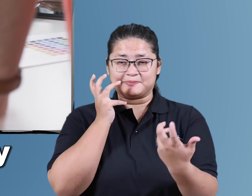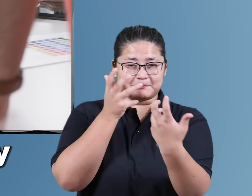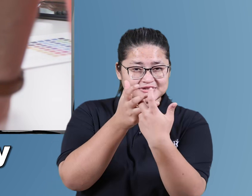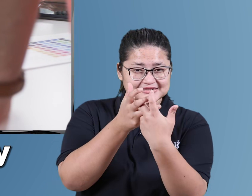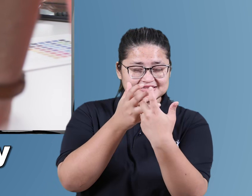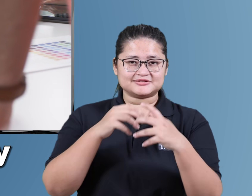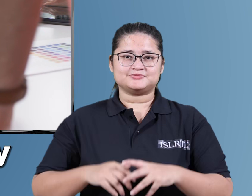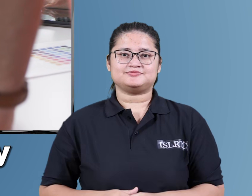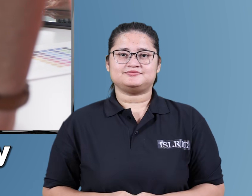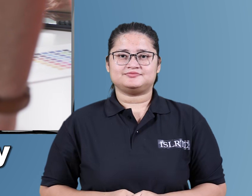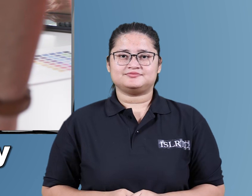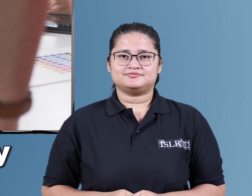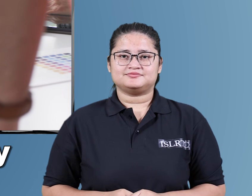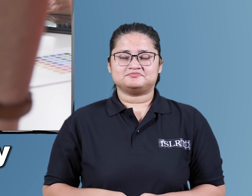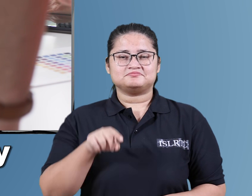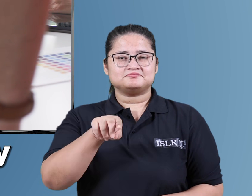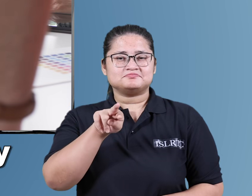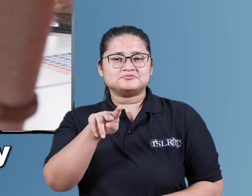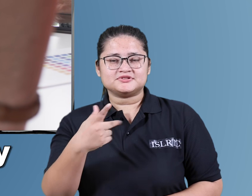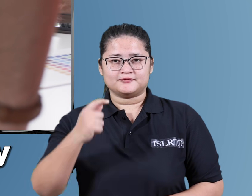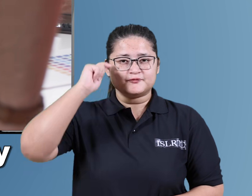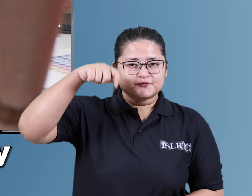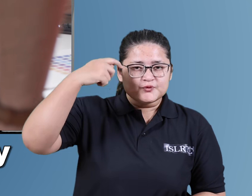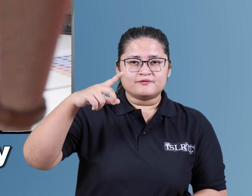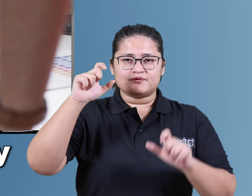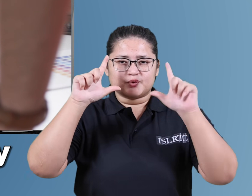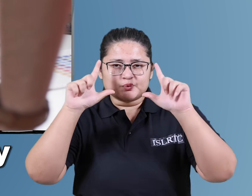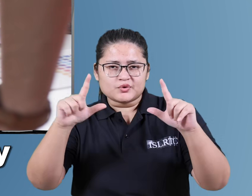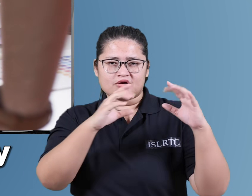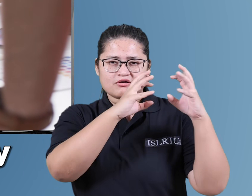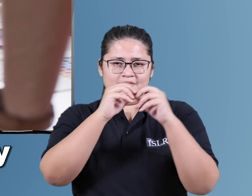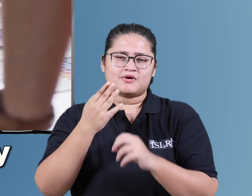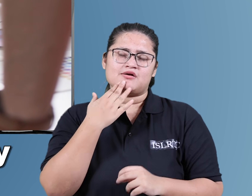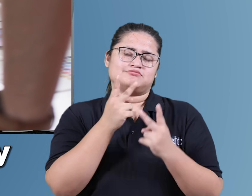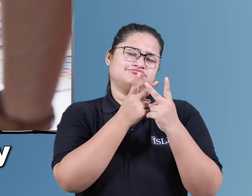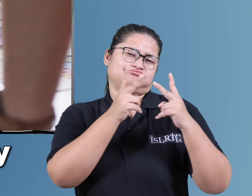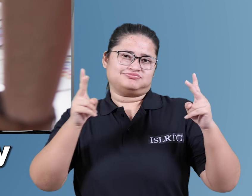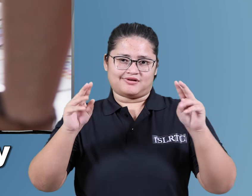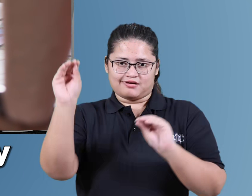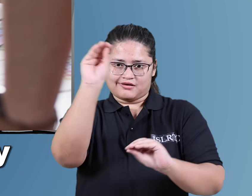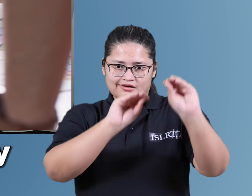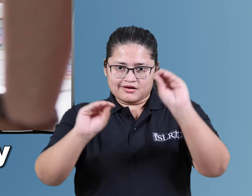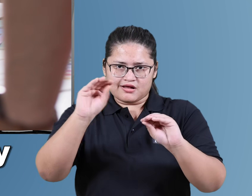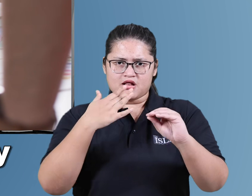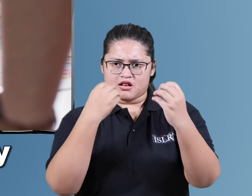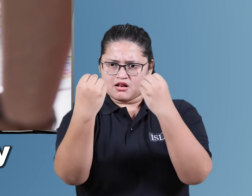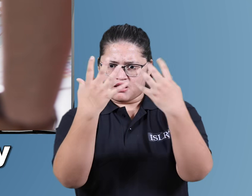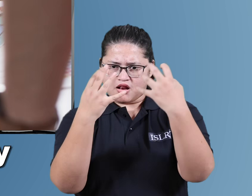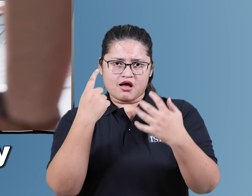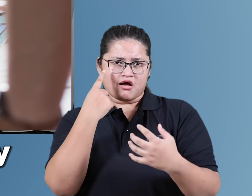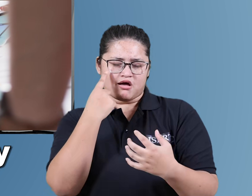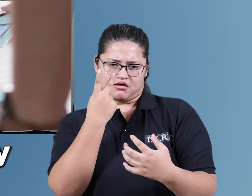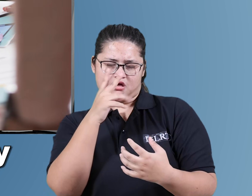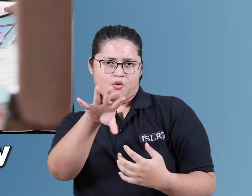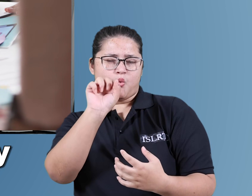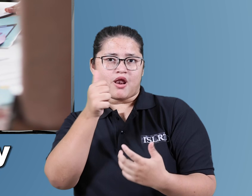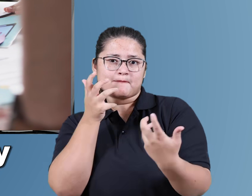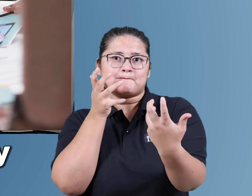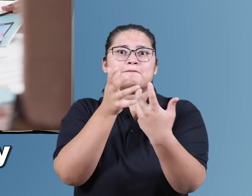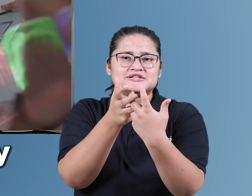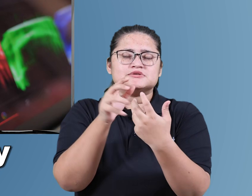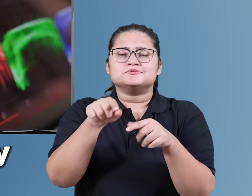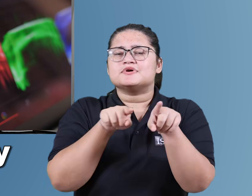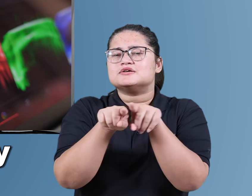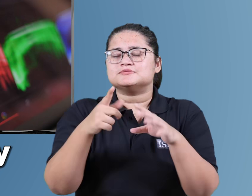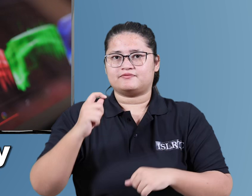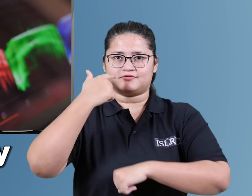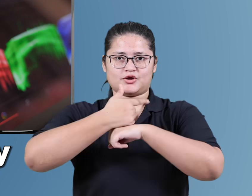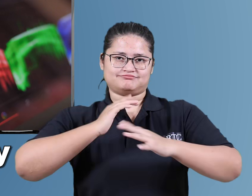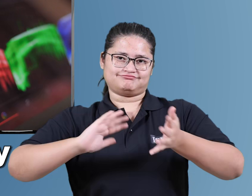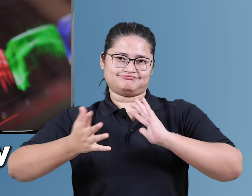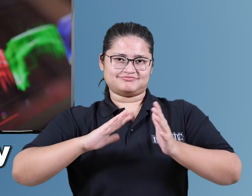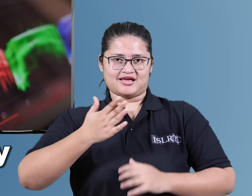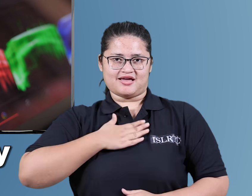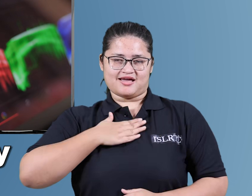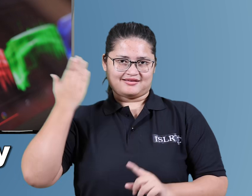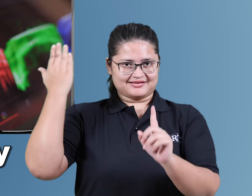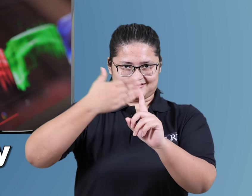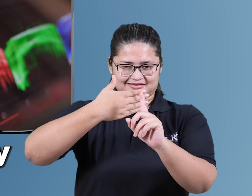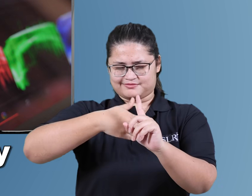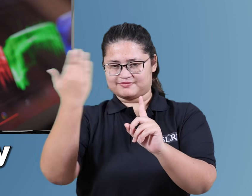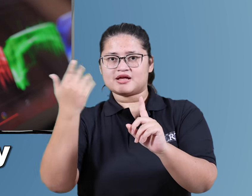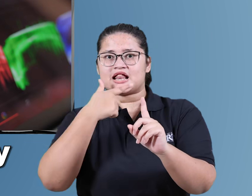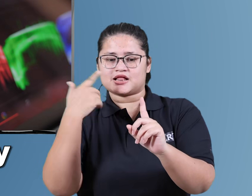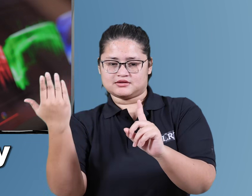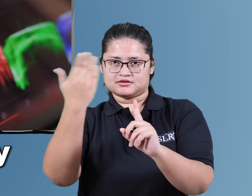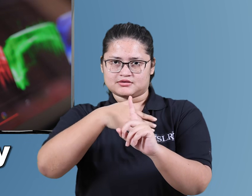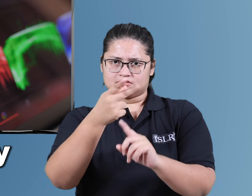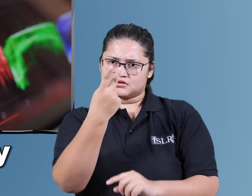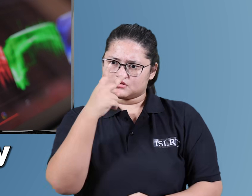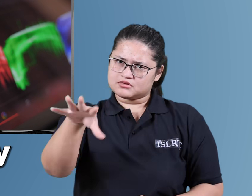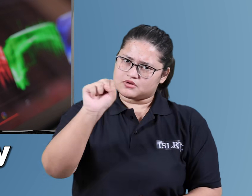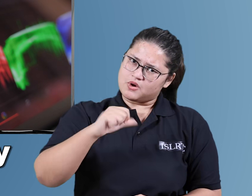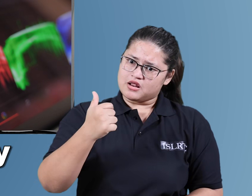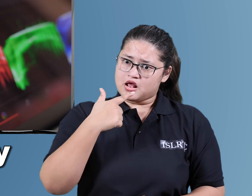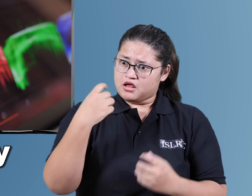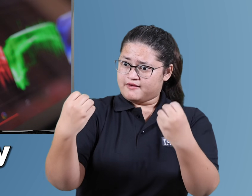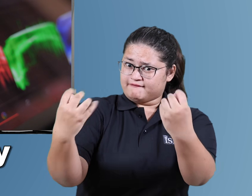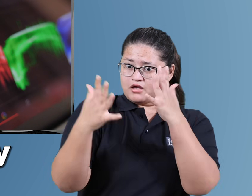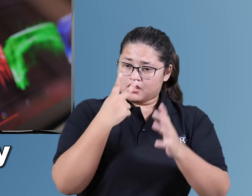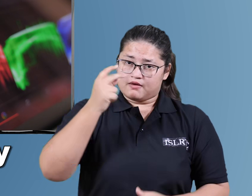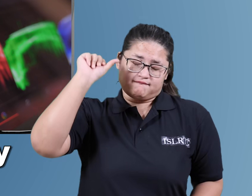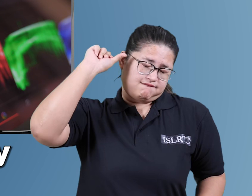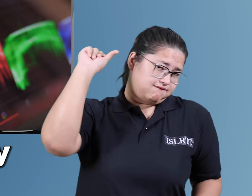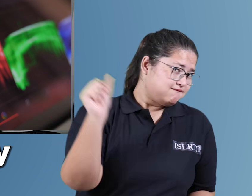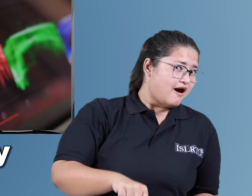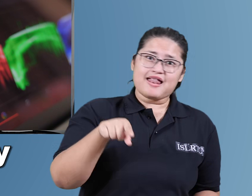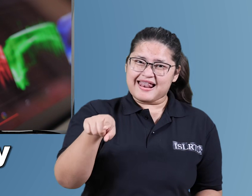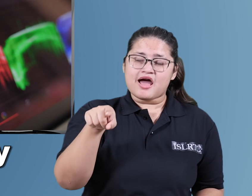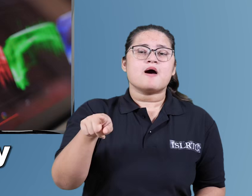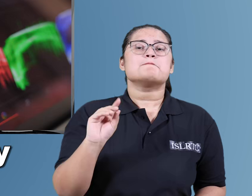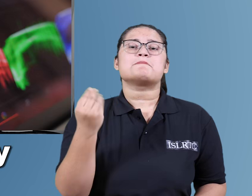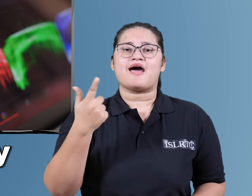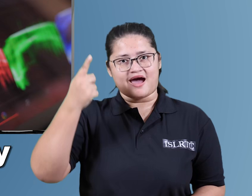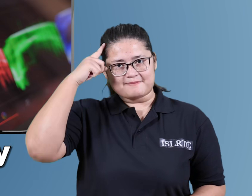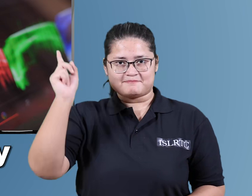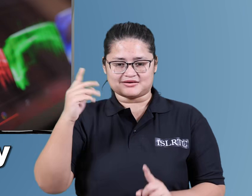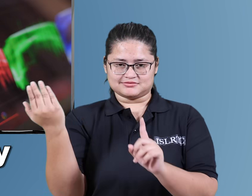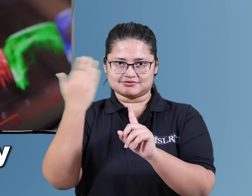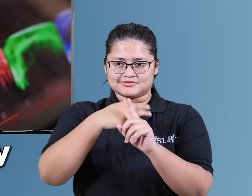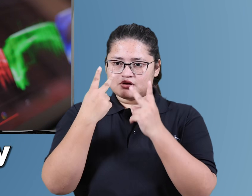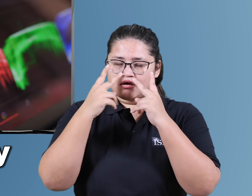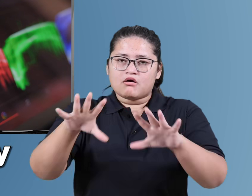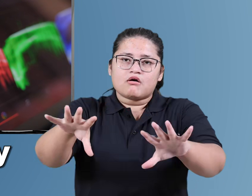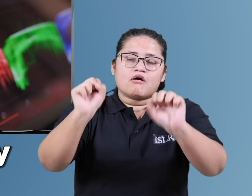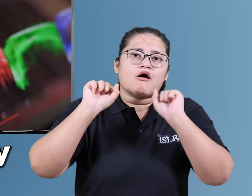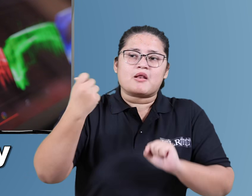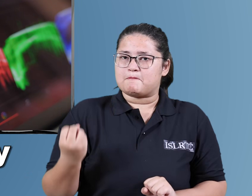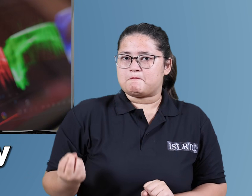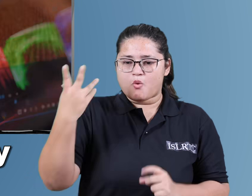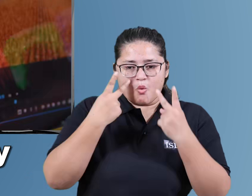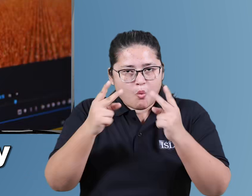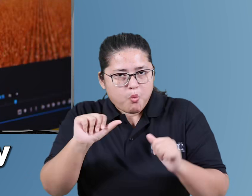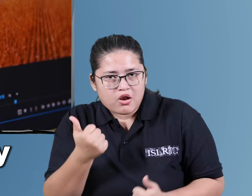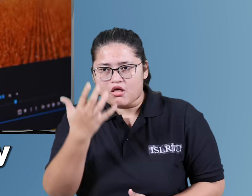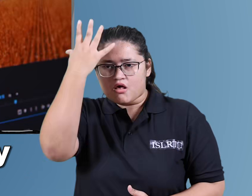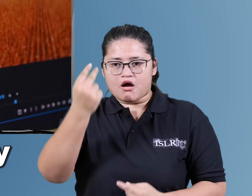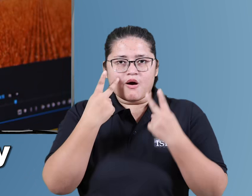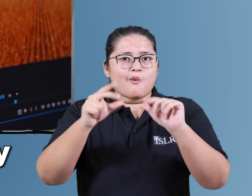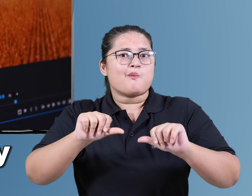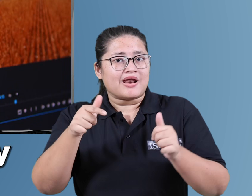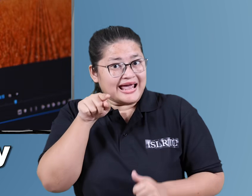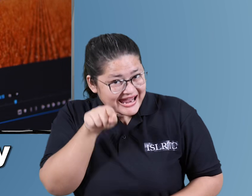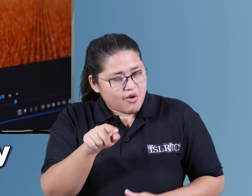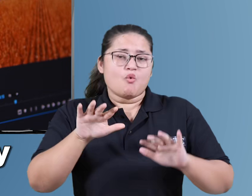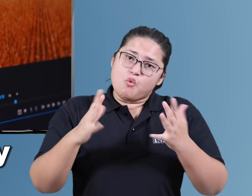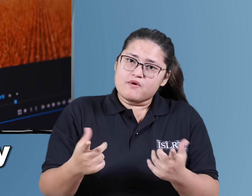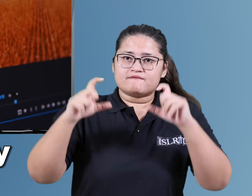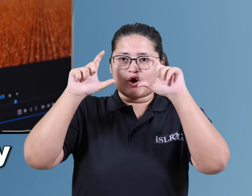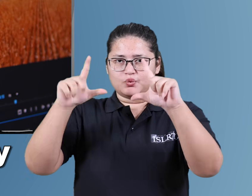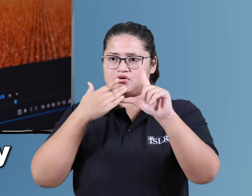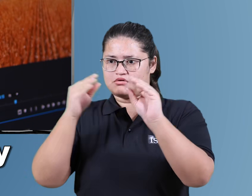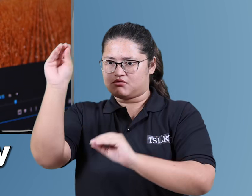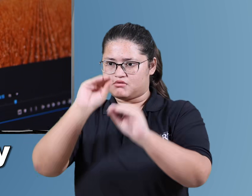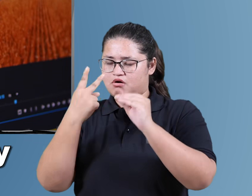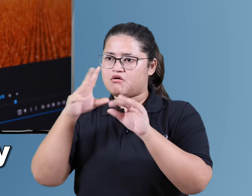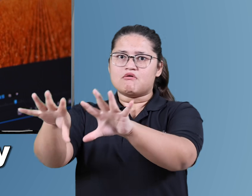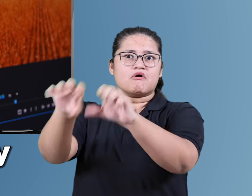Color theory Color theory refers to the use of color to create visually appealing content. When recording a video using a red background might not be suitable for viewers, and similarly, using colors that are harsh on the eyes while editing a photo can create discomfort. Therefore, selecting the right colors in video and photo editing